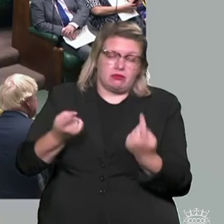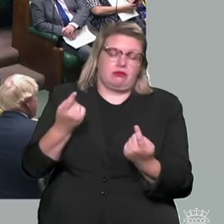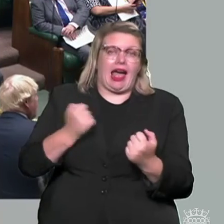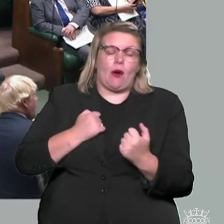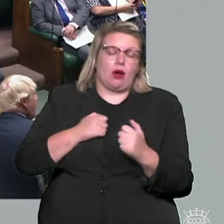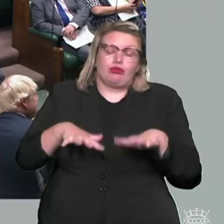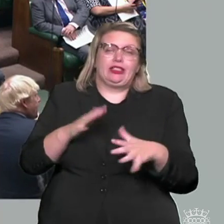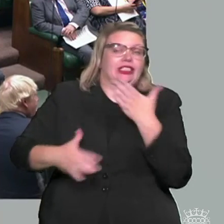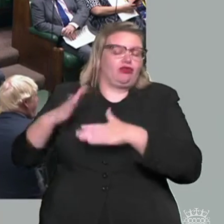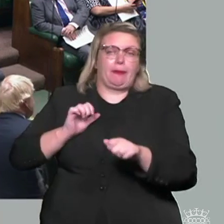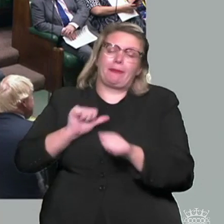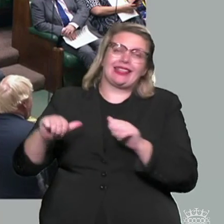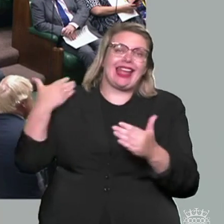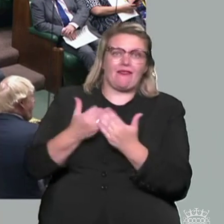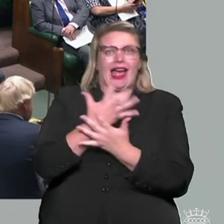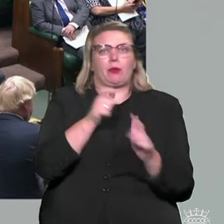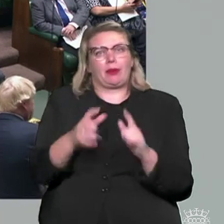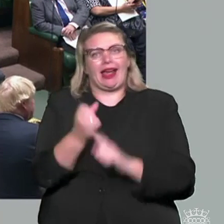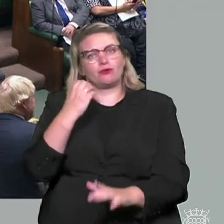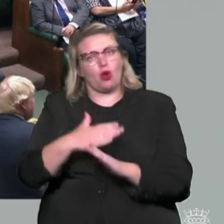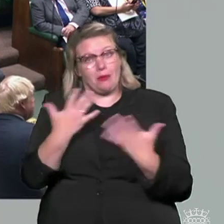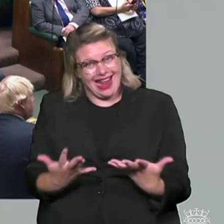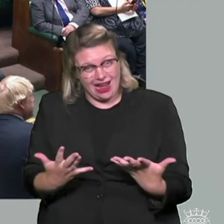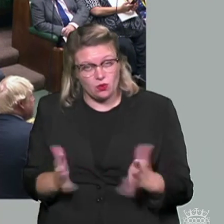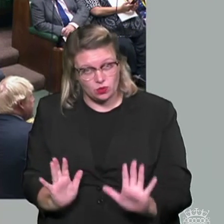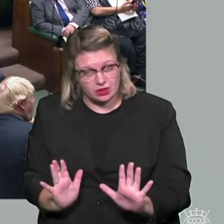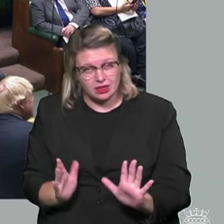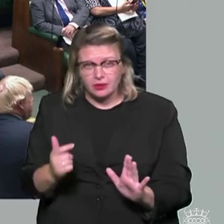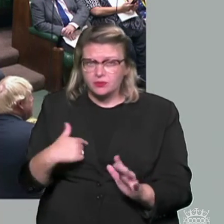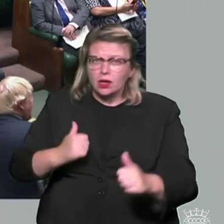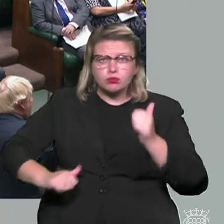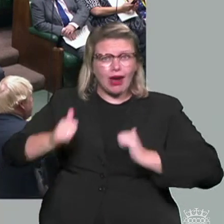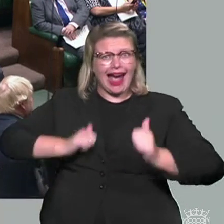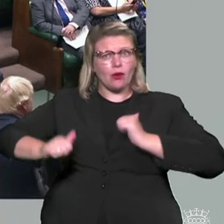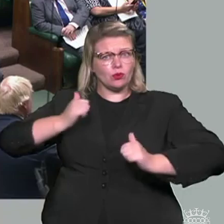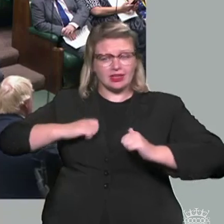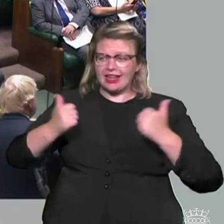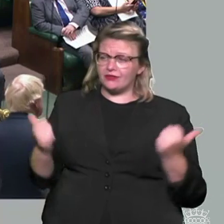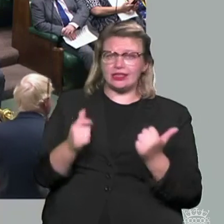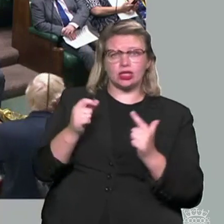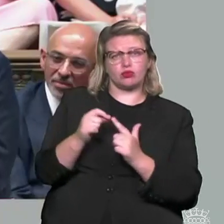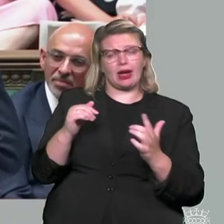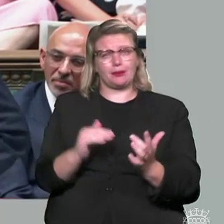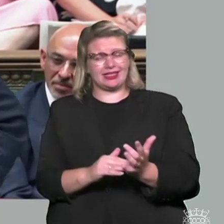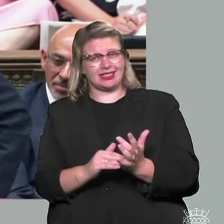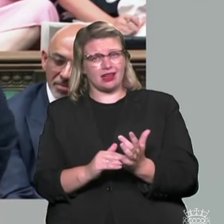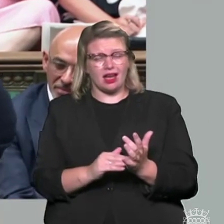I am proud to be leaving office right now with unemployment at or near a 50-year low.